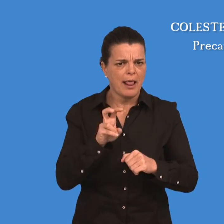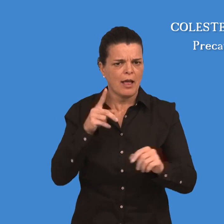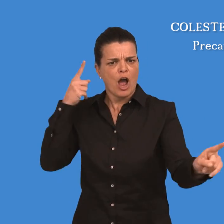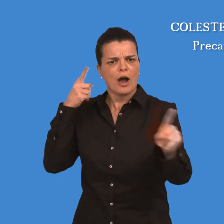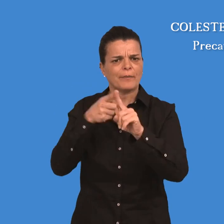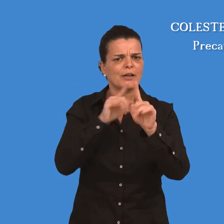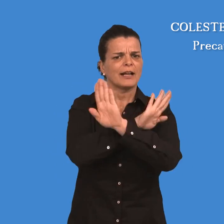objetivo